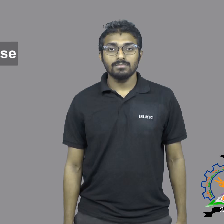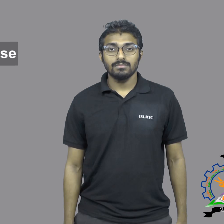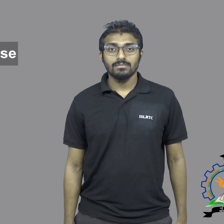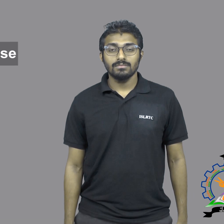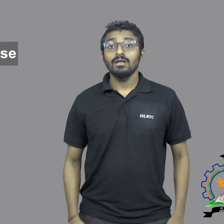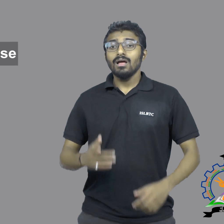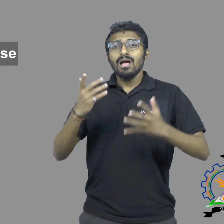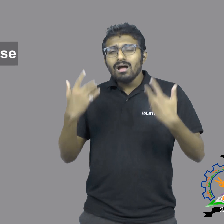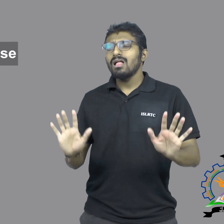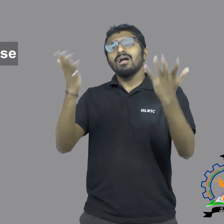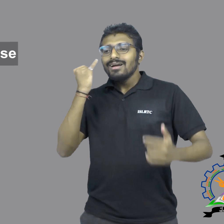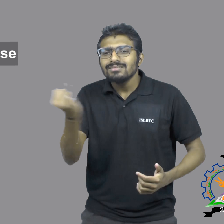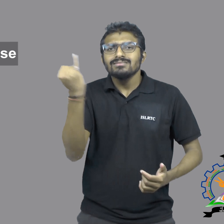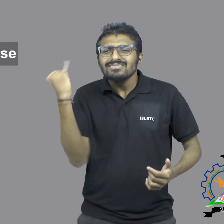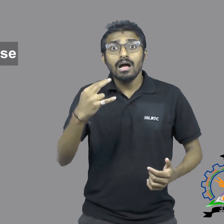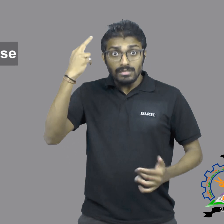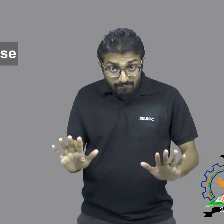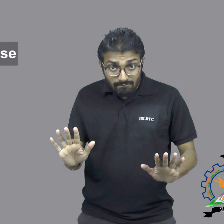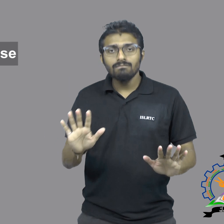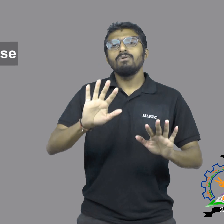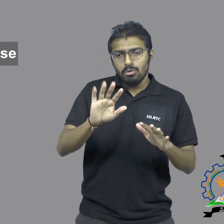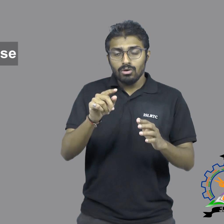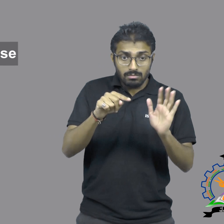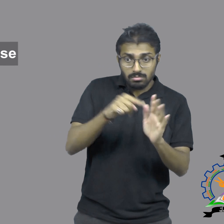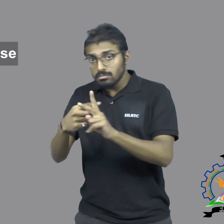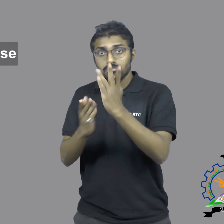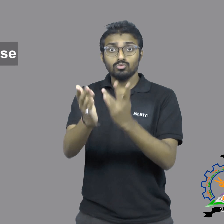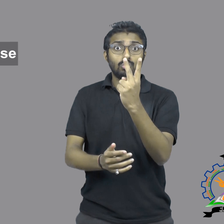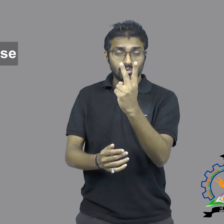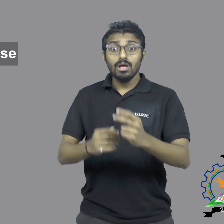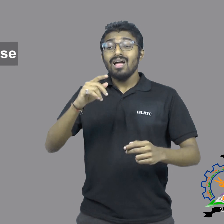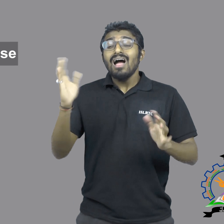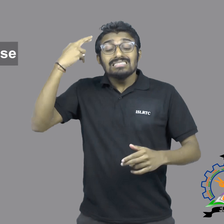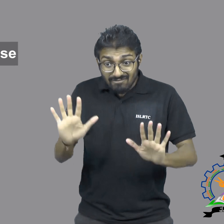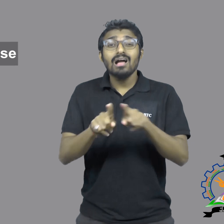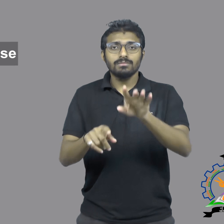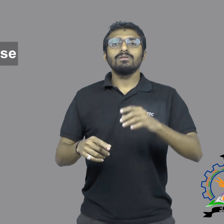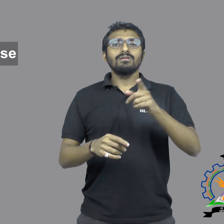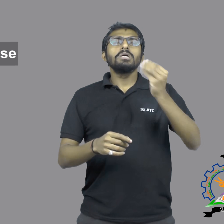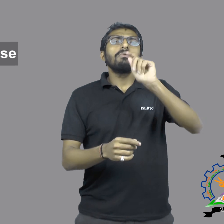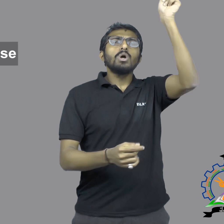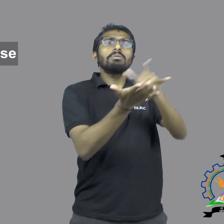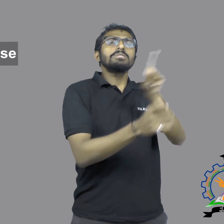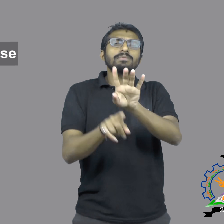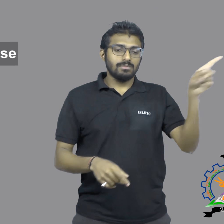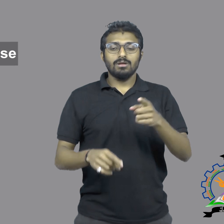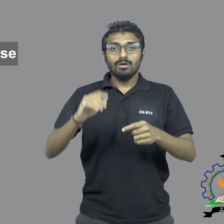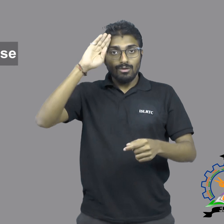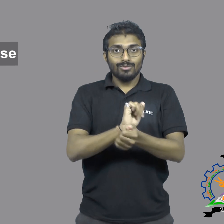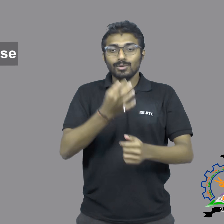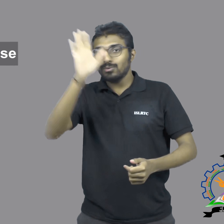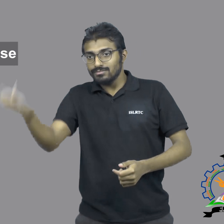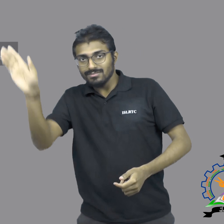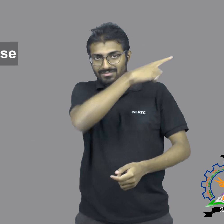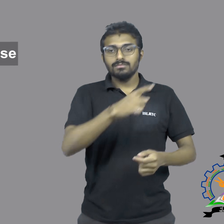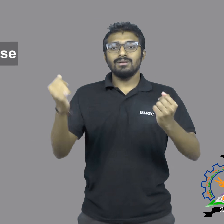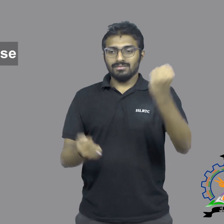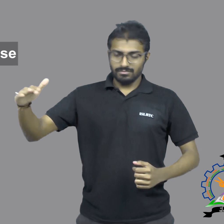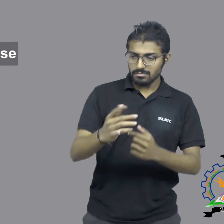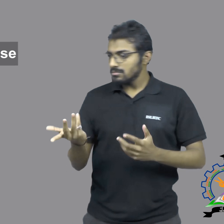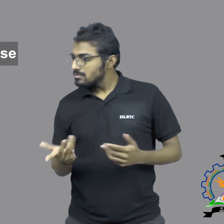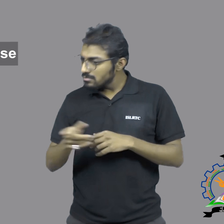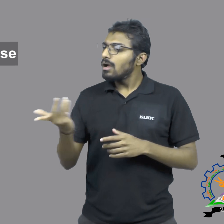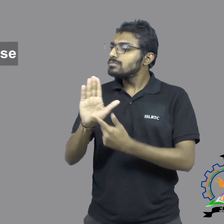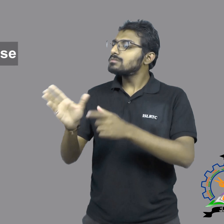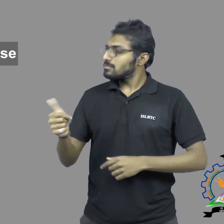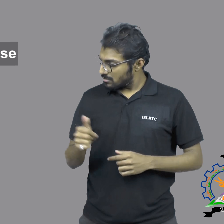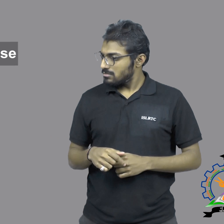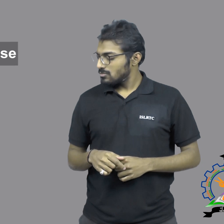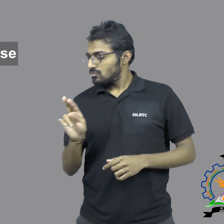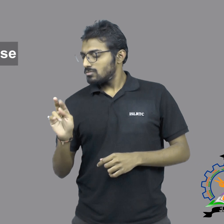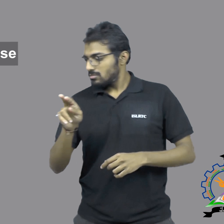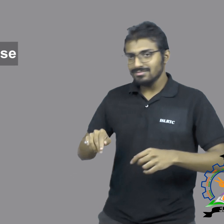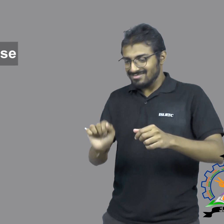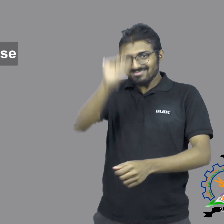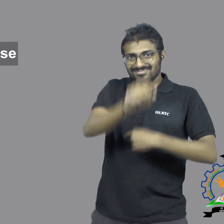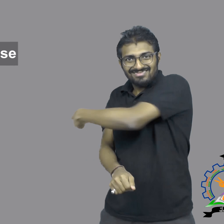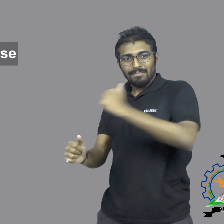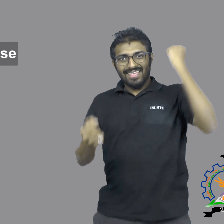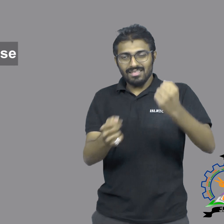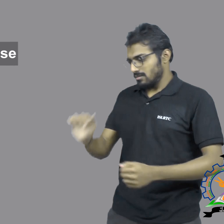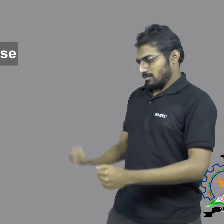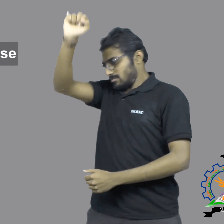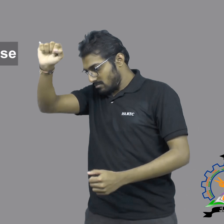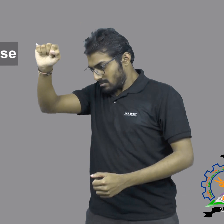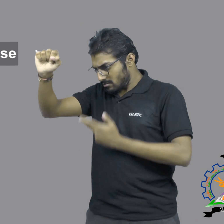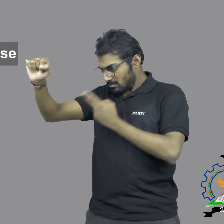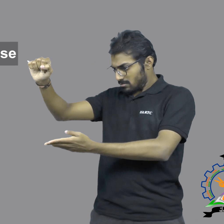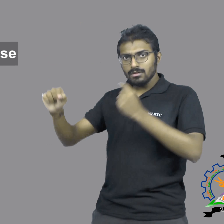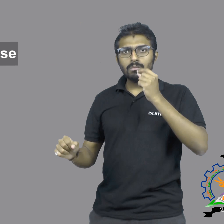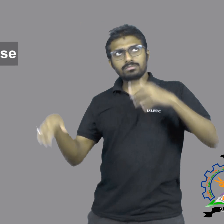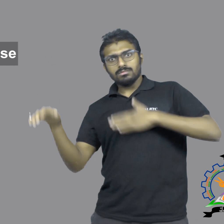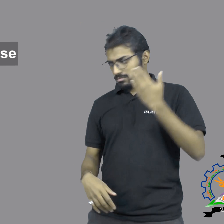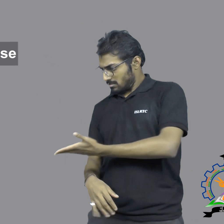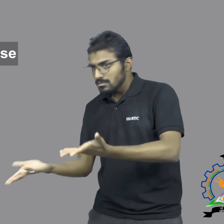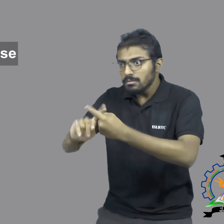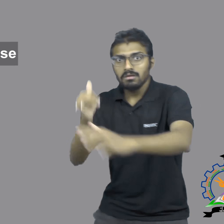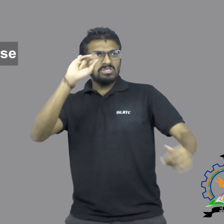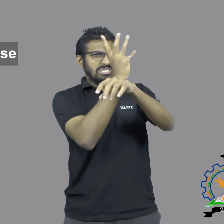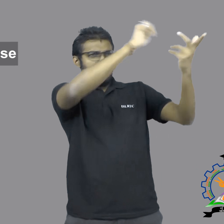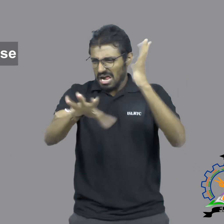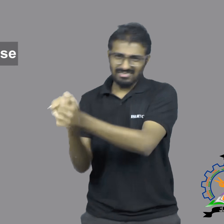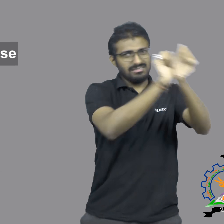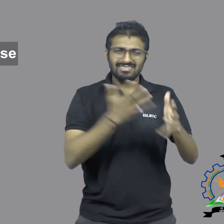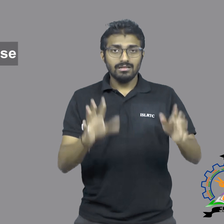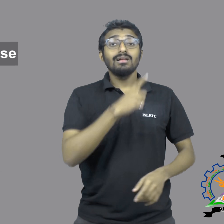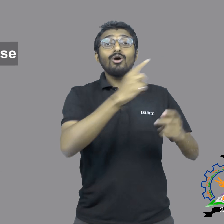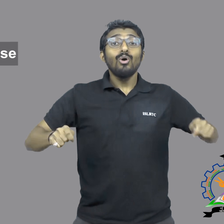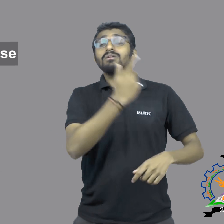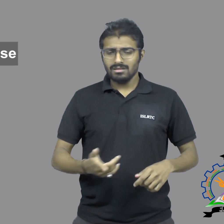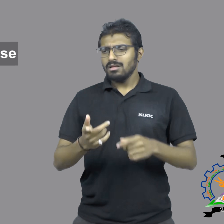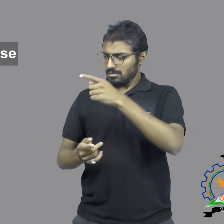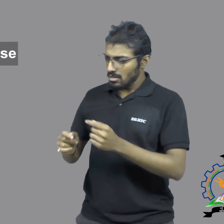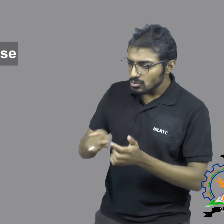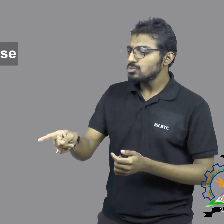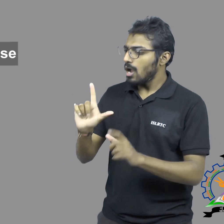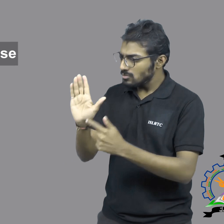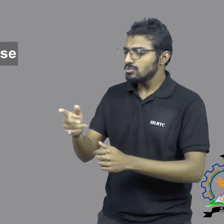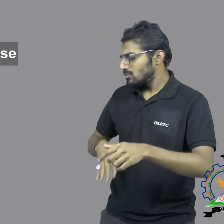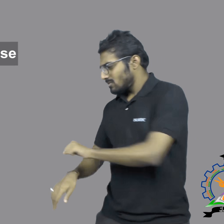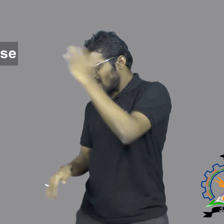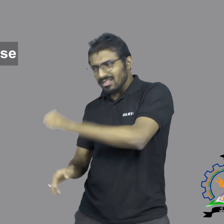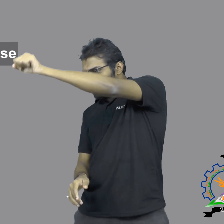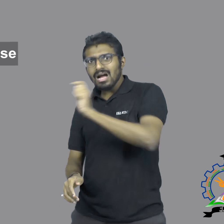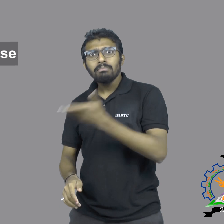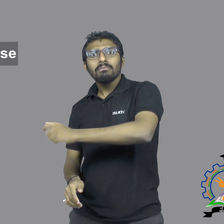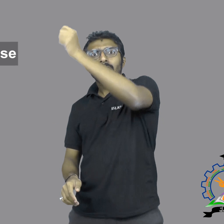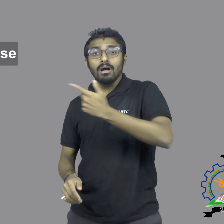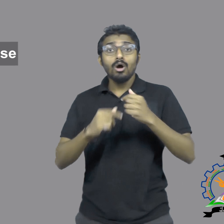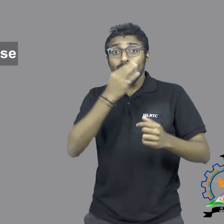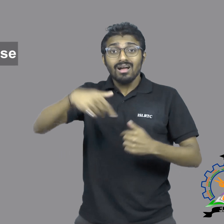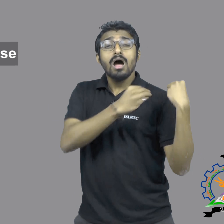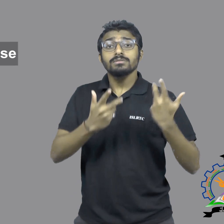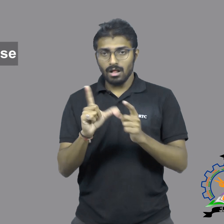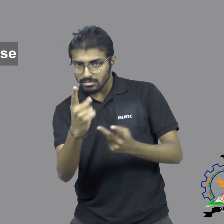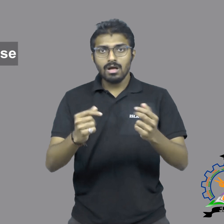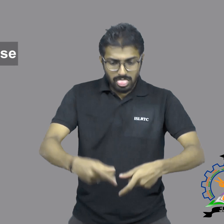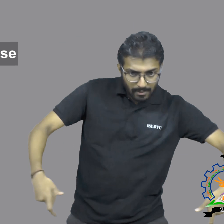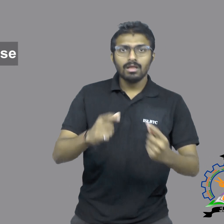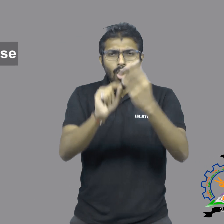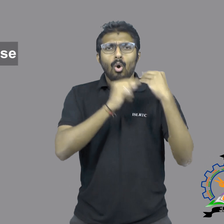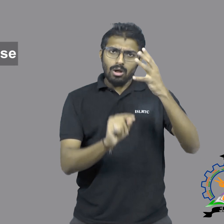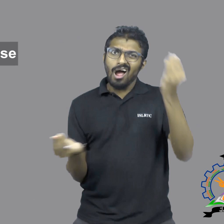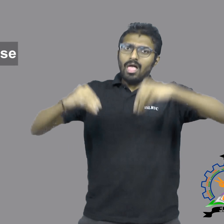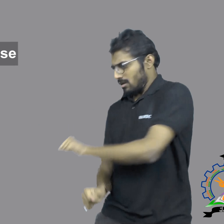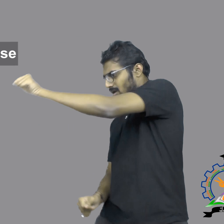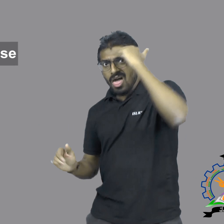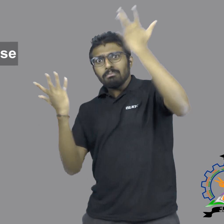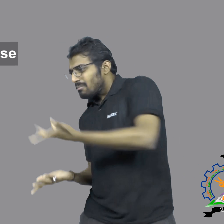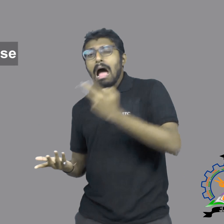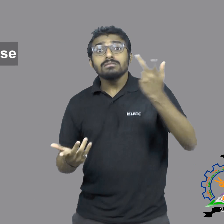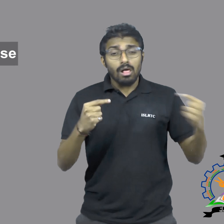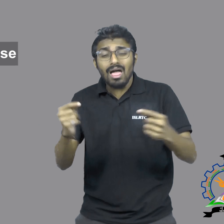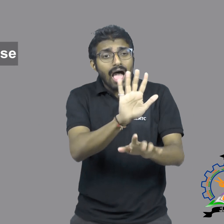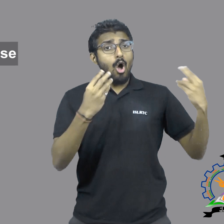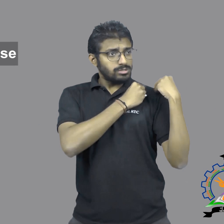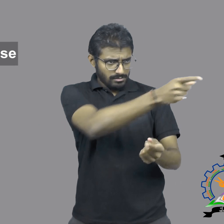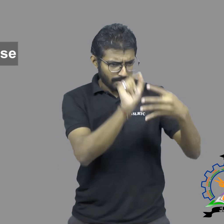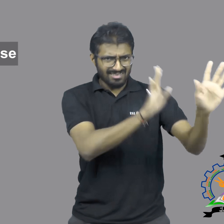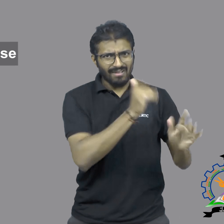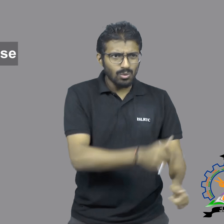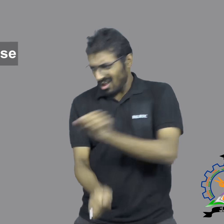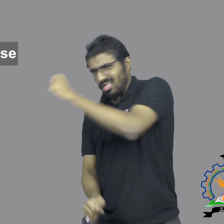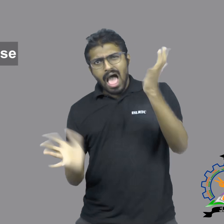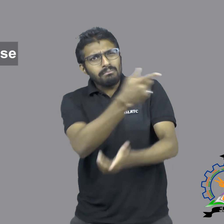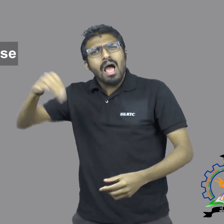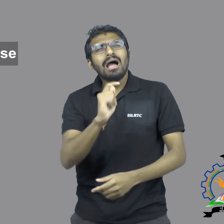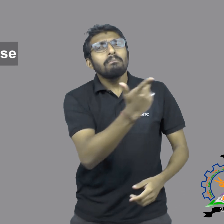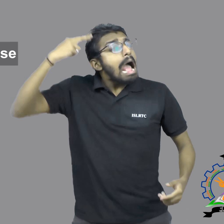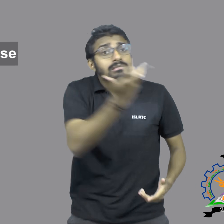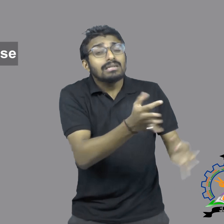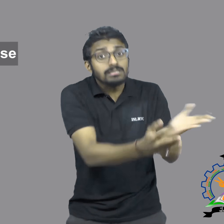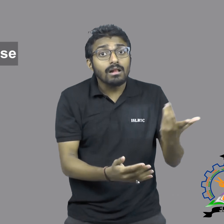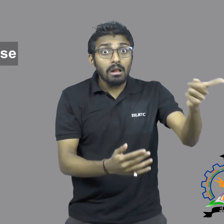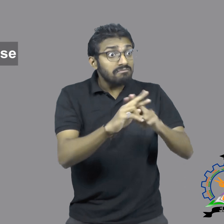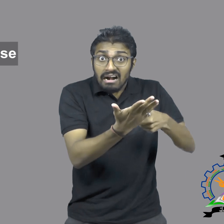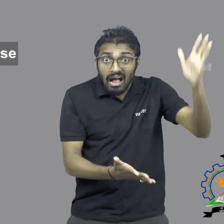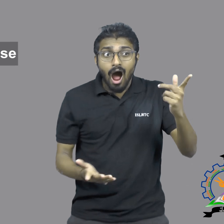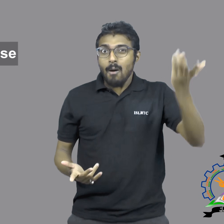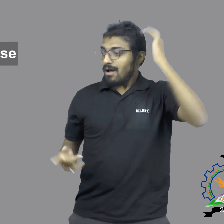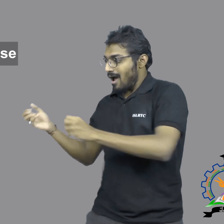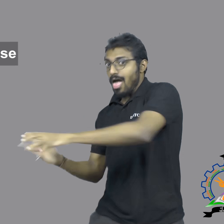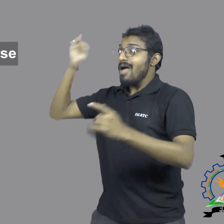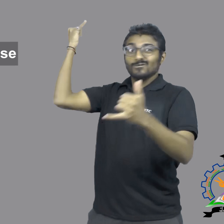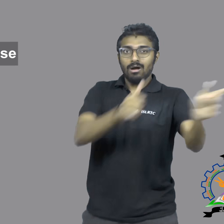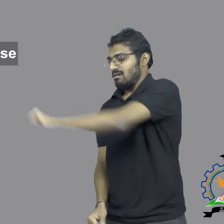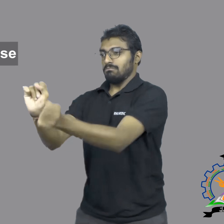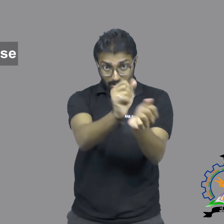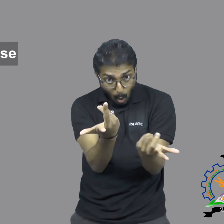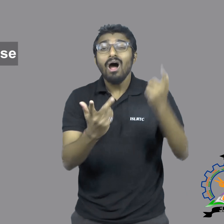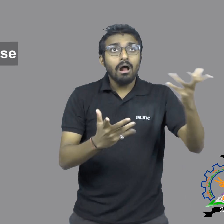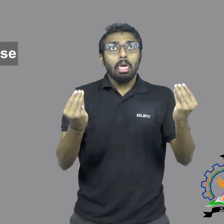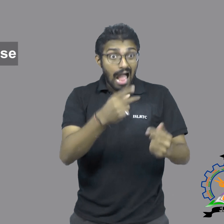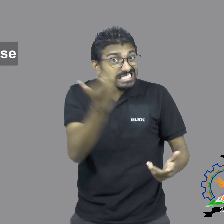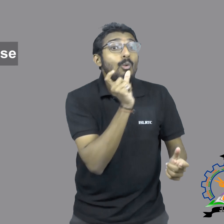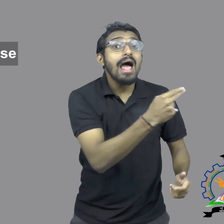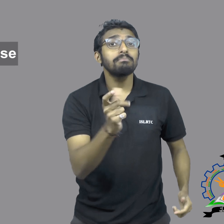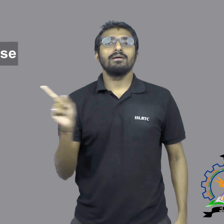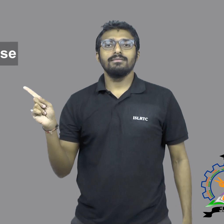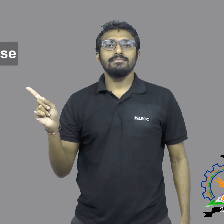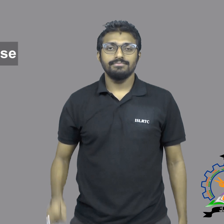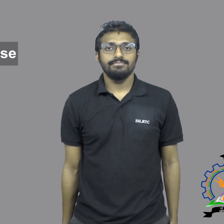Probable Cause